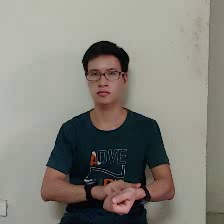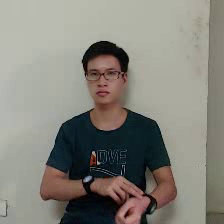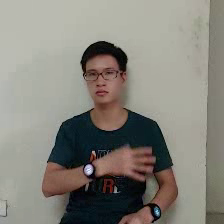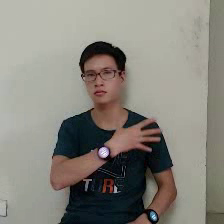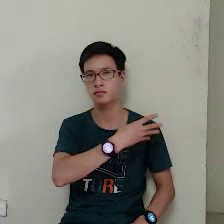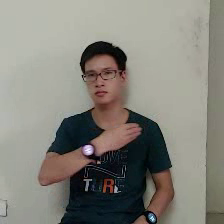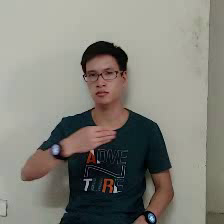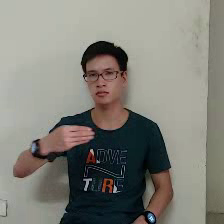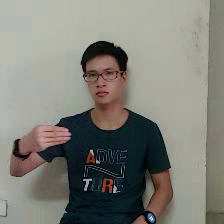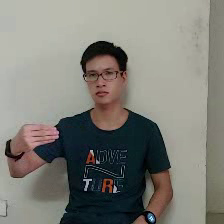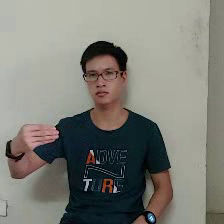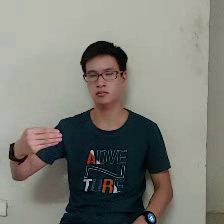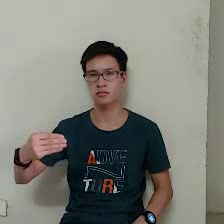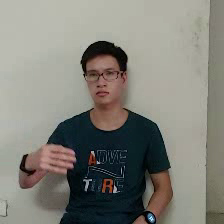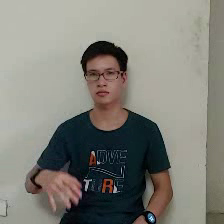Lây bệnh